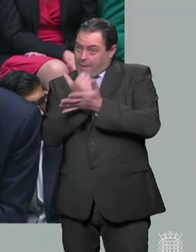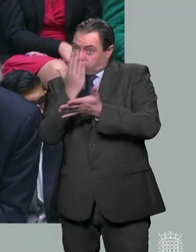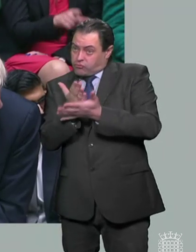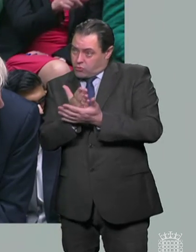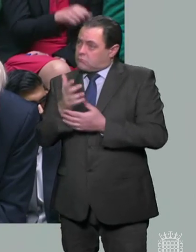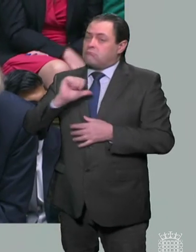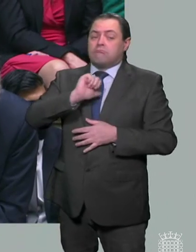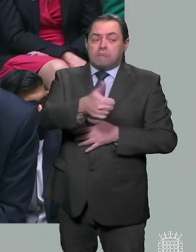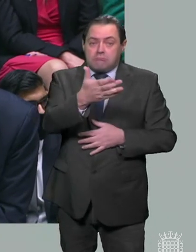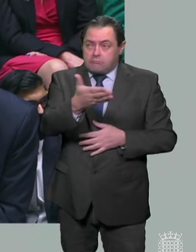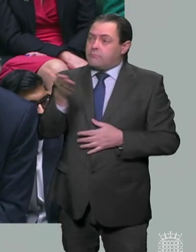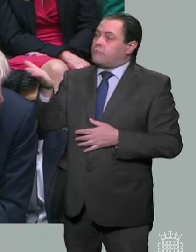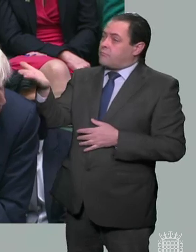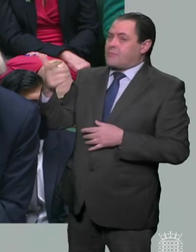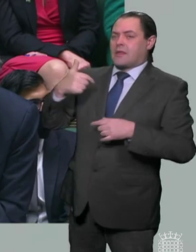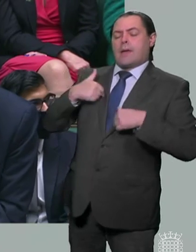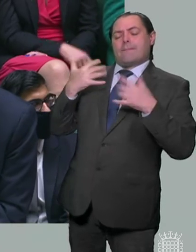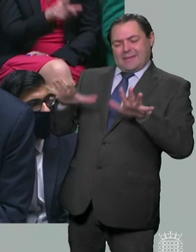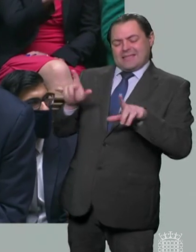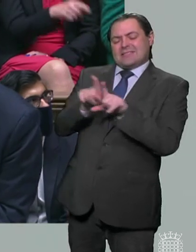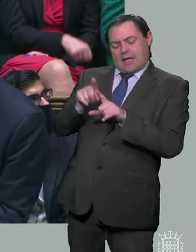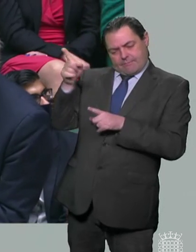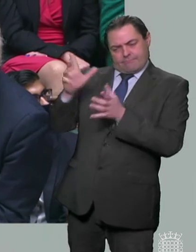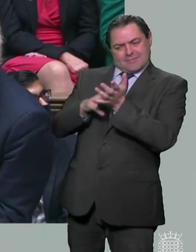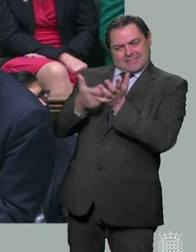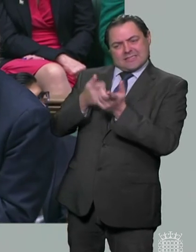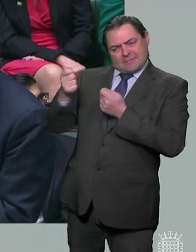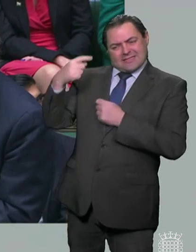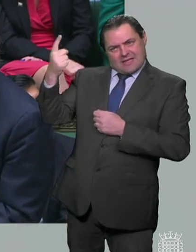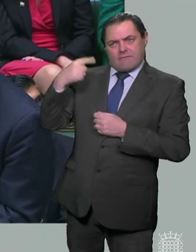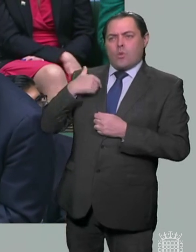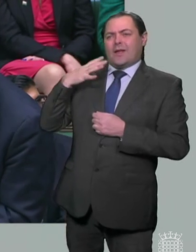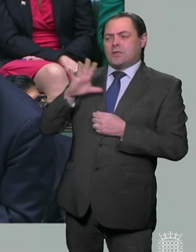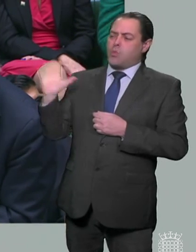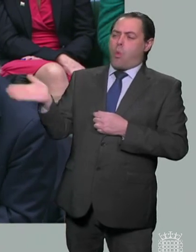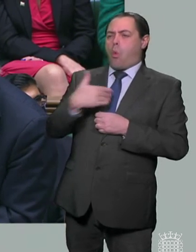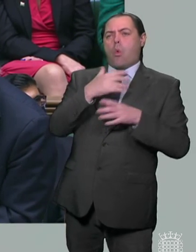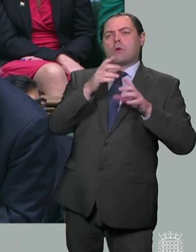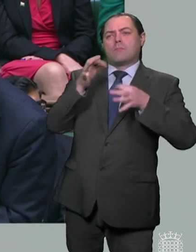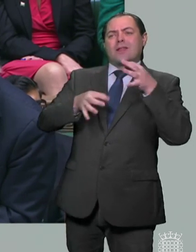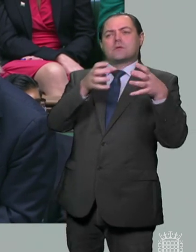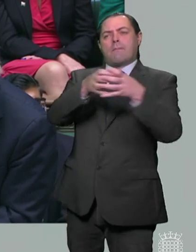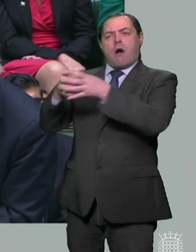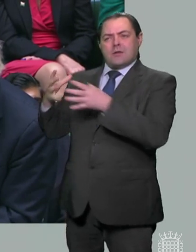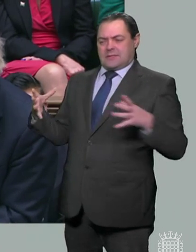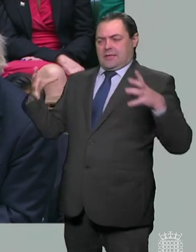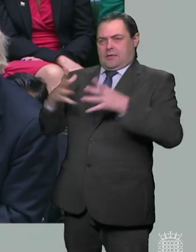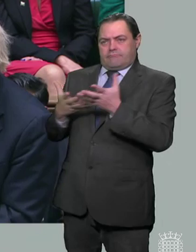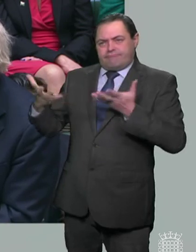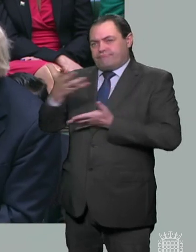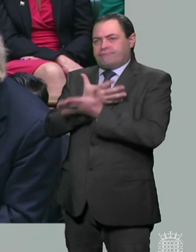I have called for, as you know Mr Speaker, and as you have called for, a cross-party approach to this.